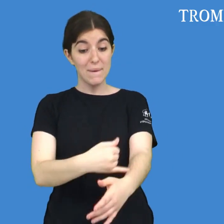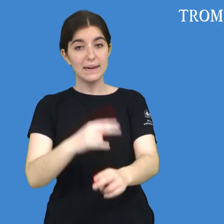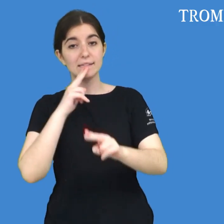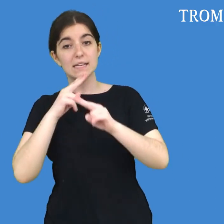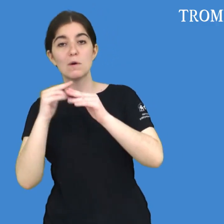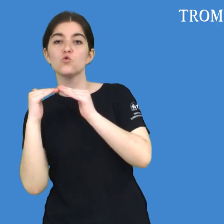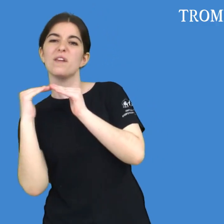nombre